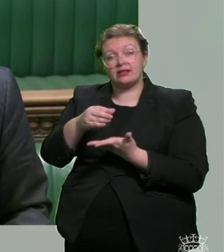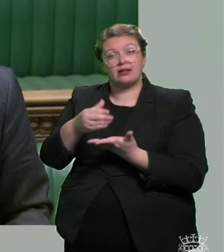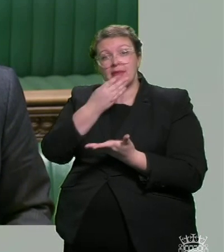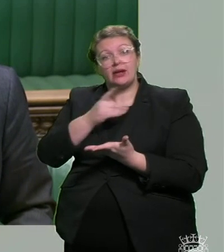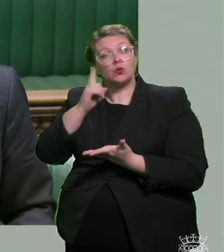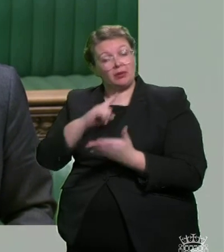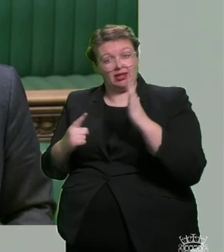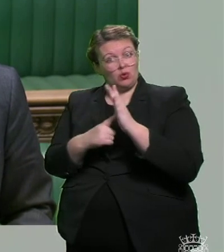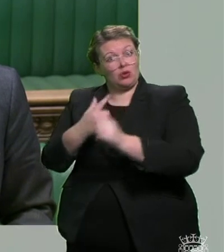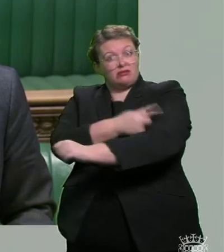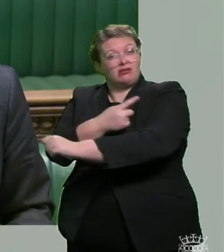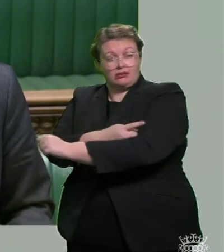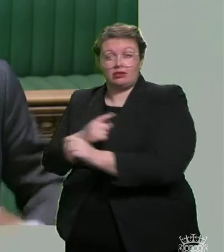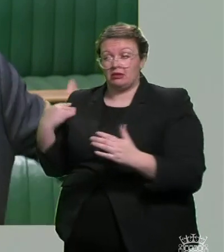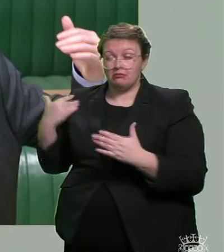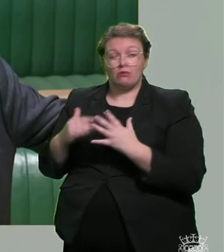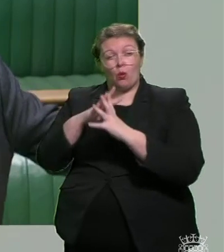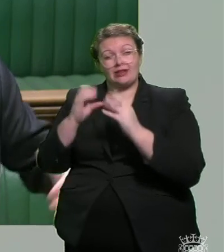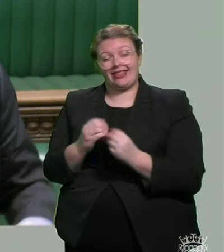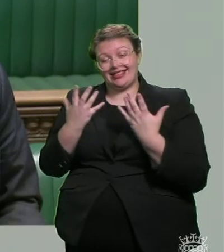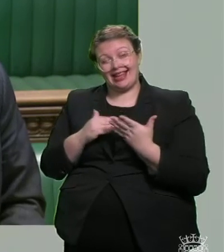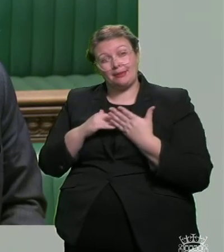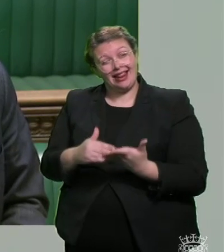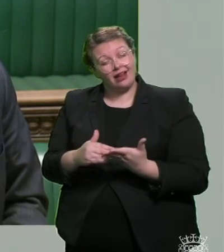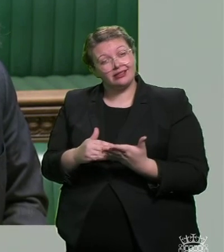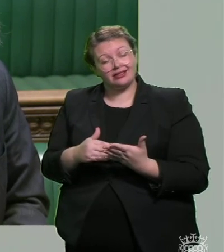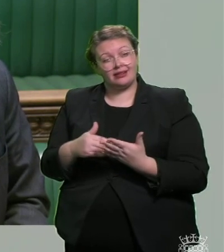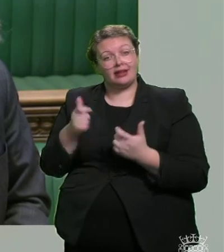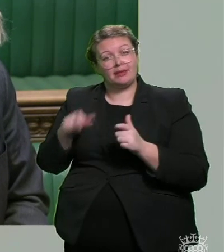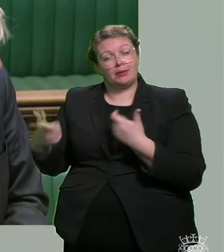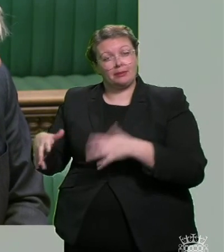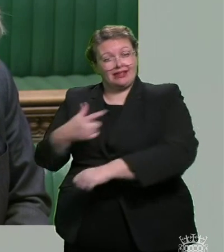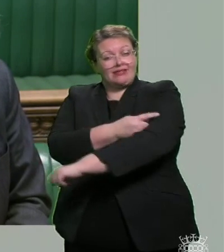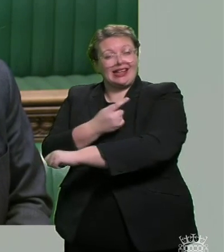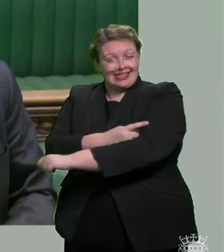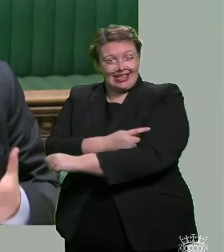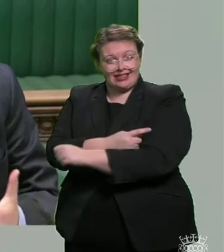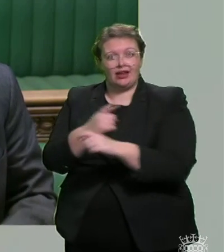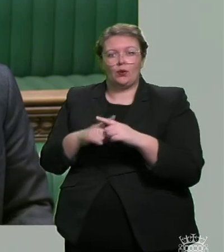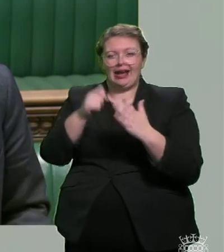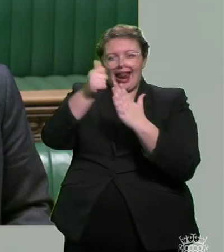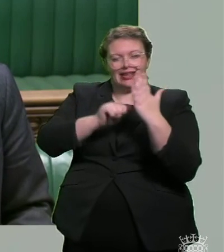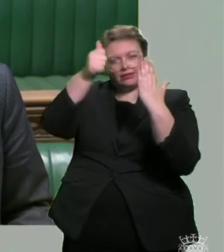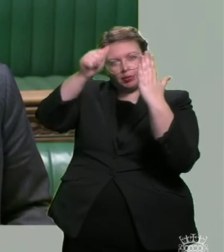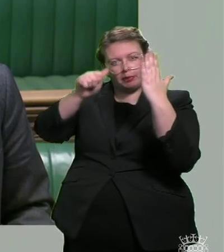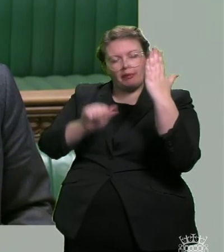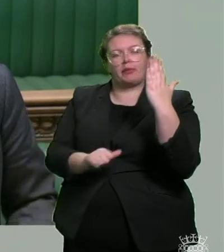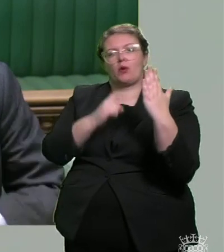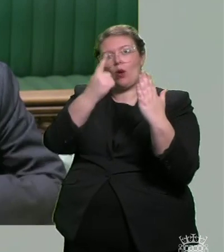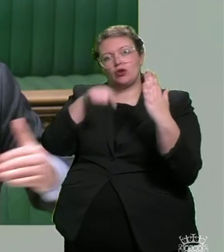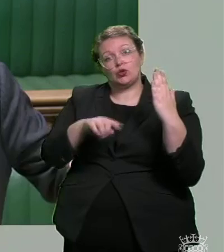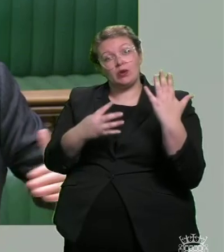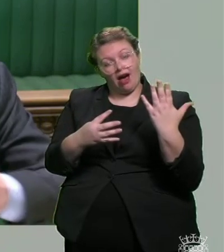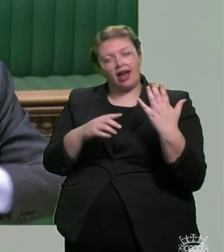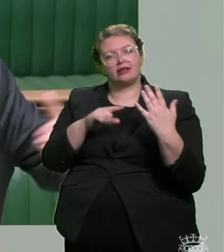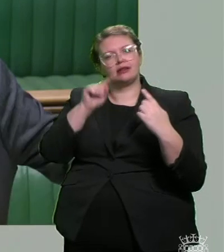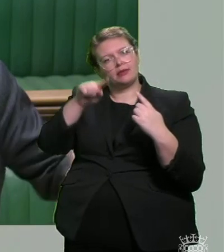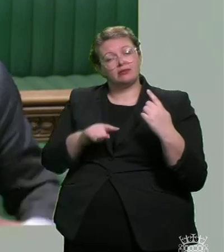We are already at 10 million across the whole country. We have got to get through JCVI groups 1 to 9, the most vulnerable groups.